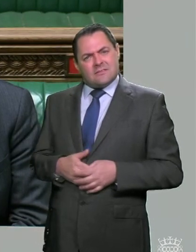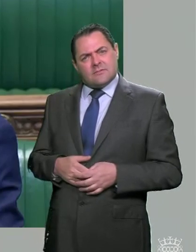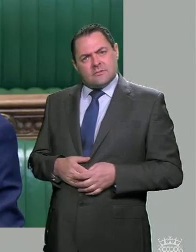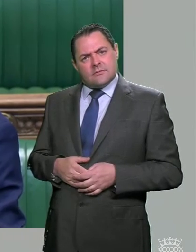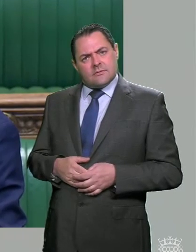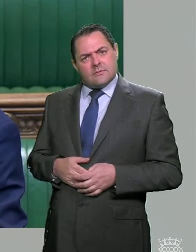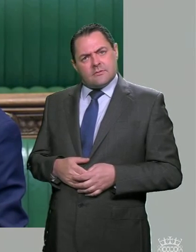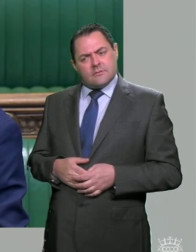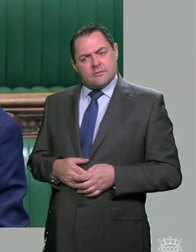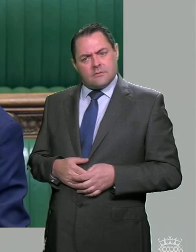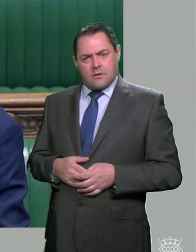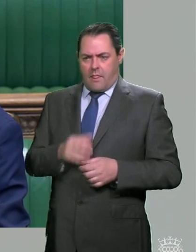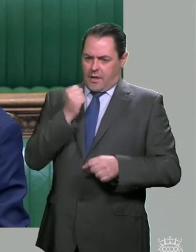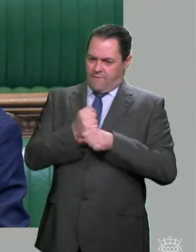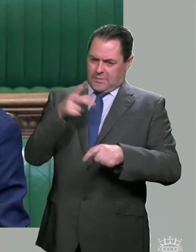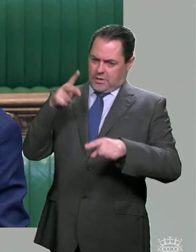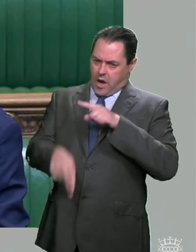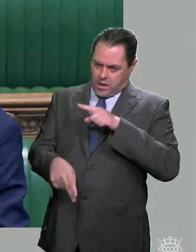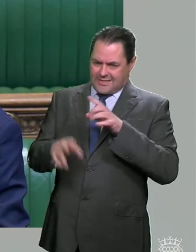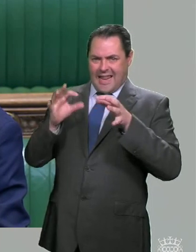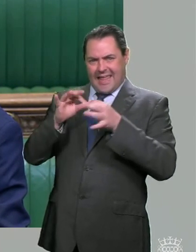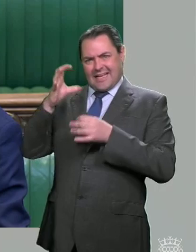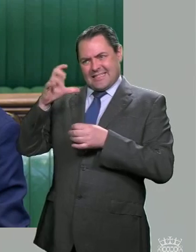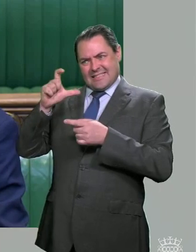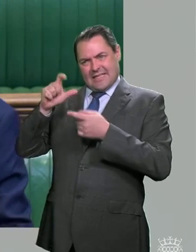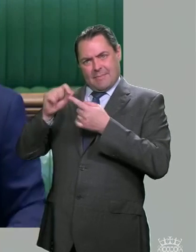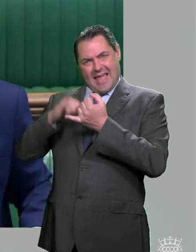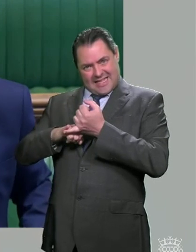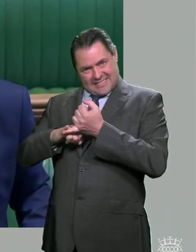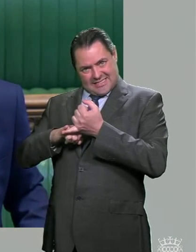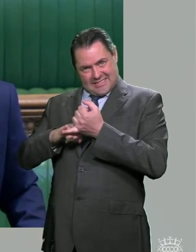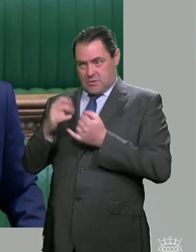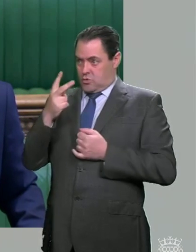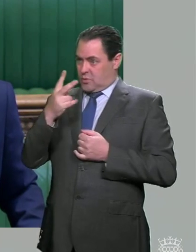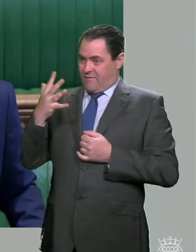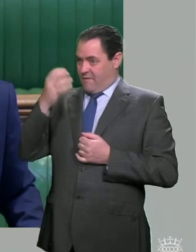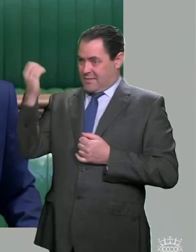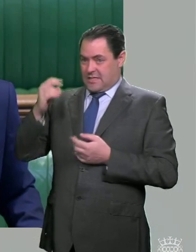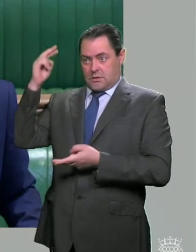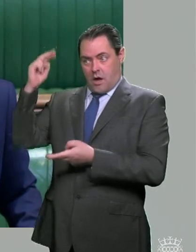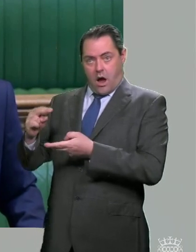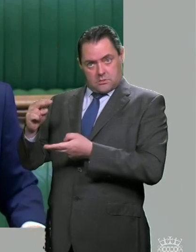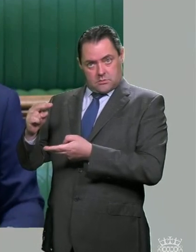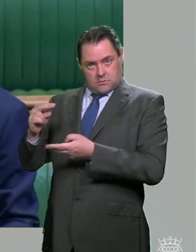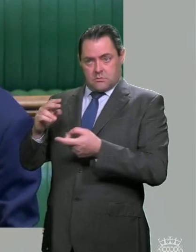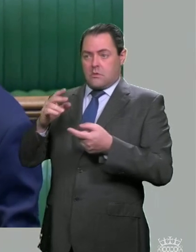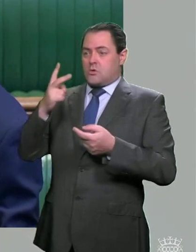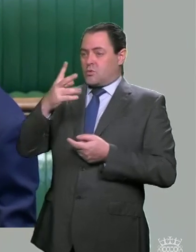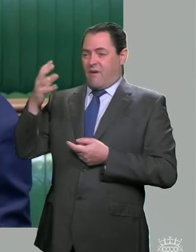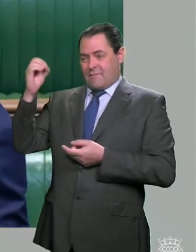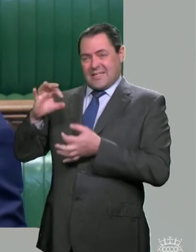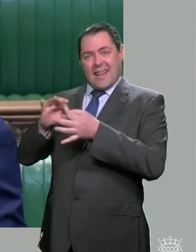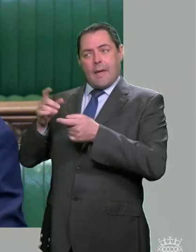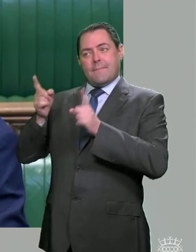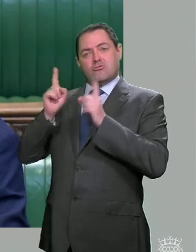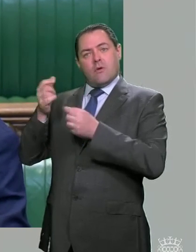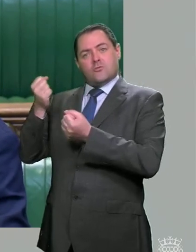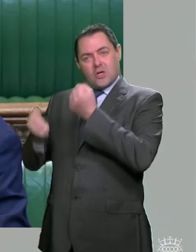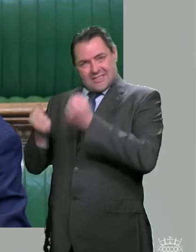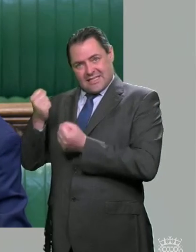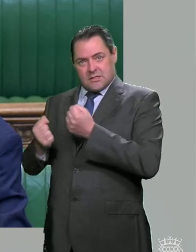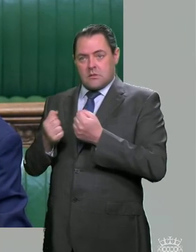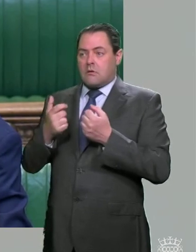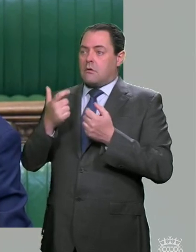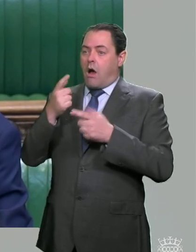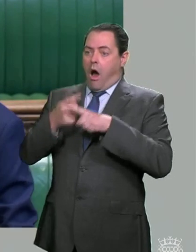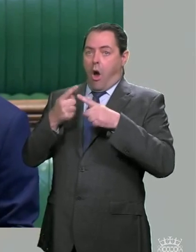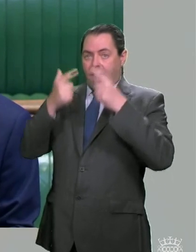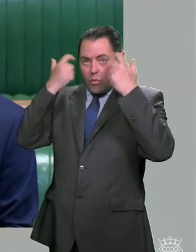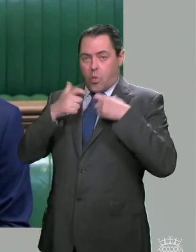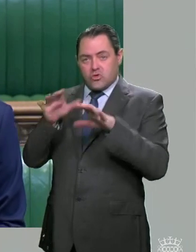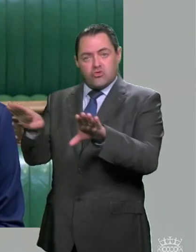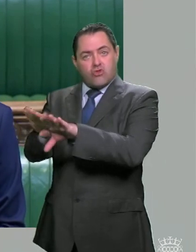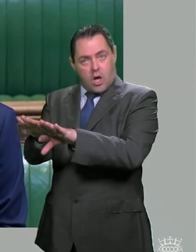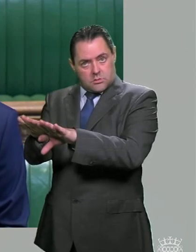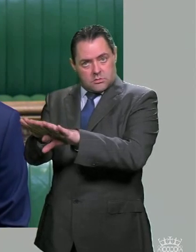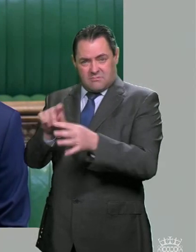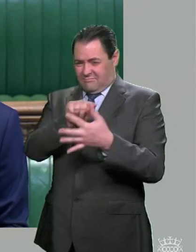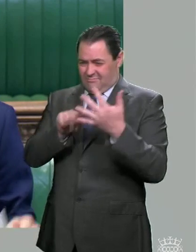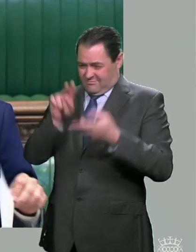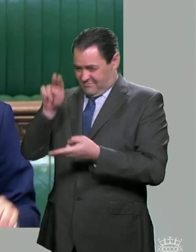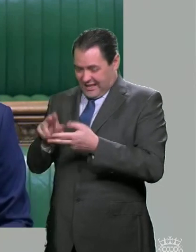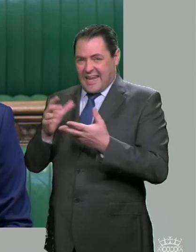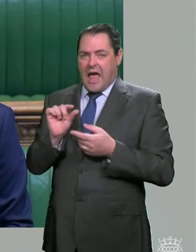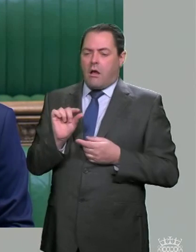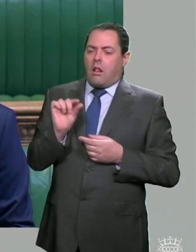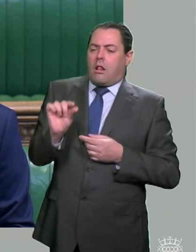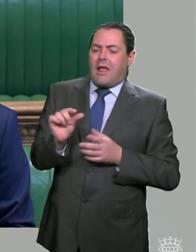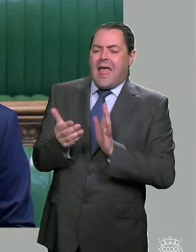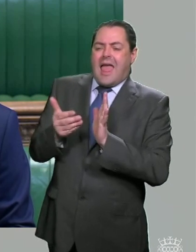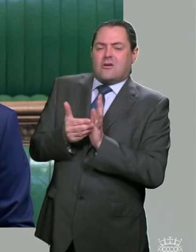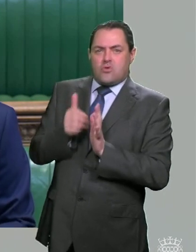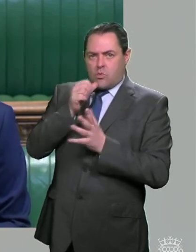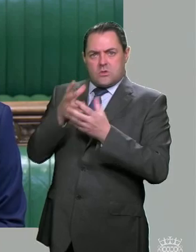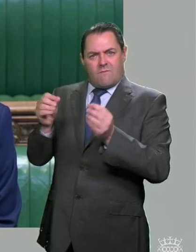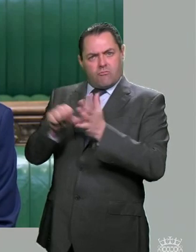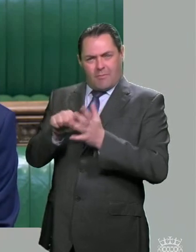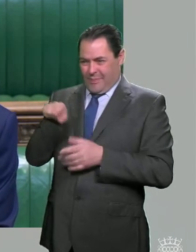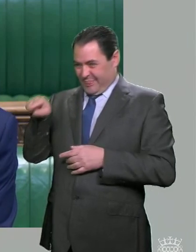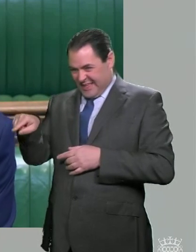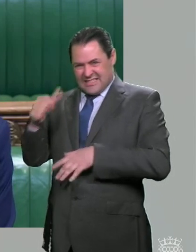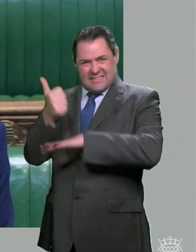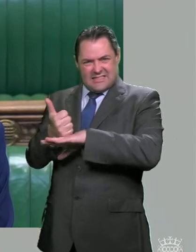The Government cannot make significant cuts to the Crown Prosecution Service, 25% cuts to the Ministry of Justice, close half the courts in England and Wales and now pretend that a small budget increase will solve the problem.